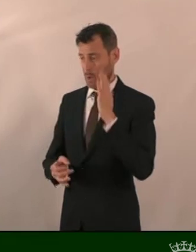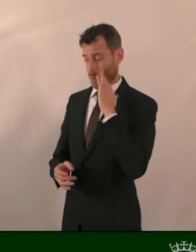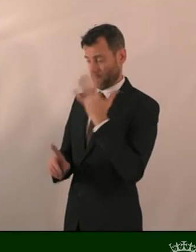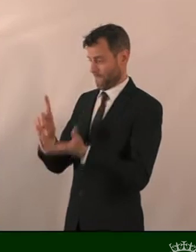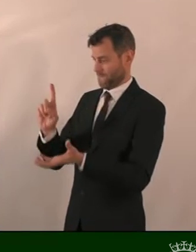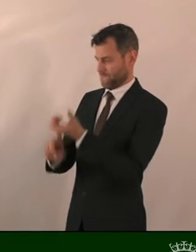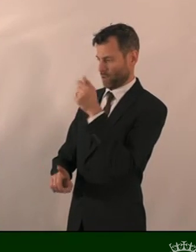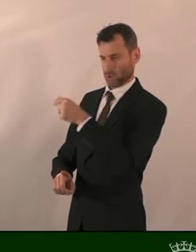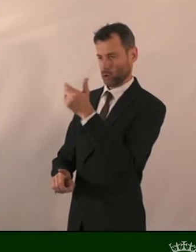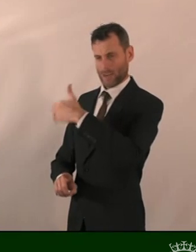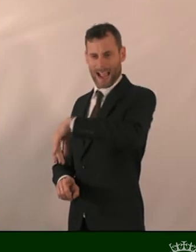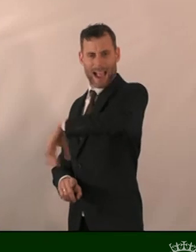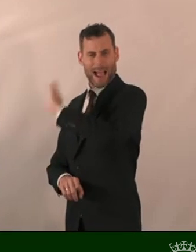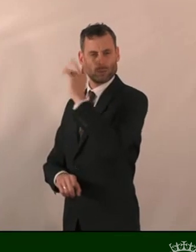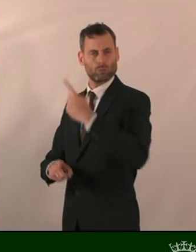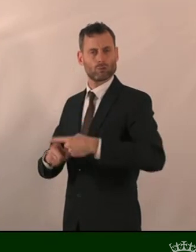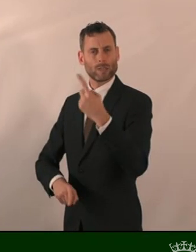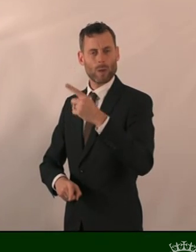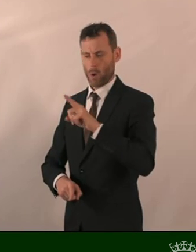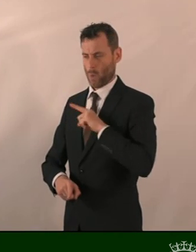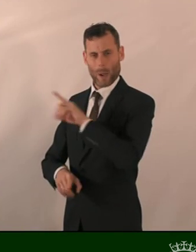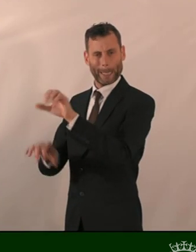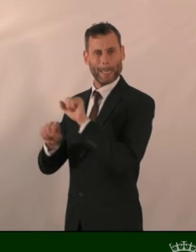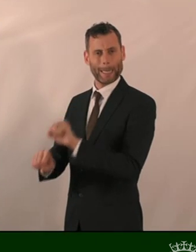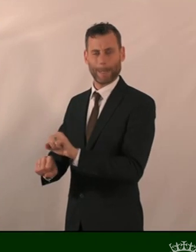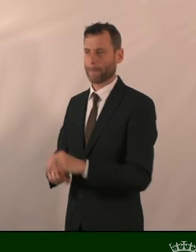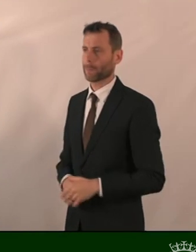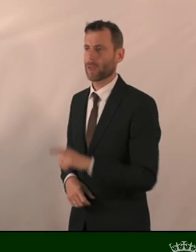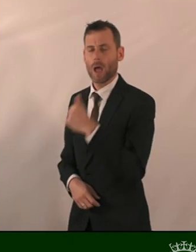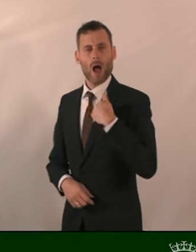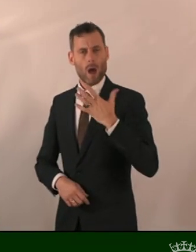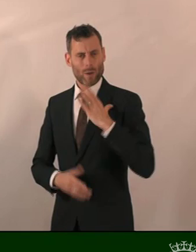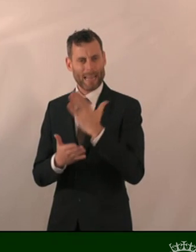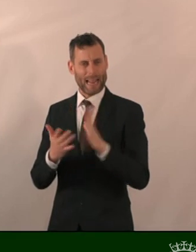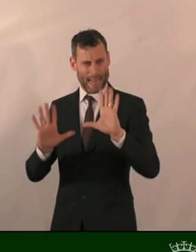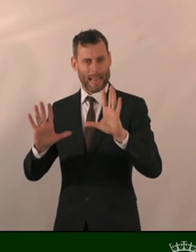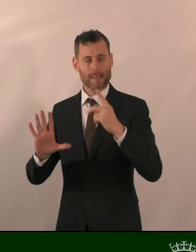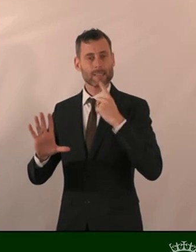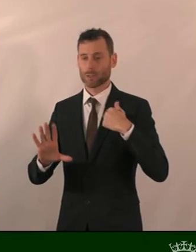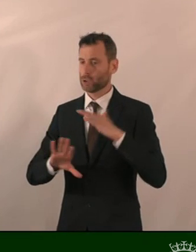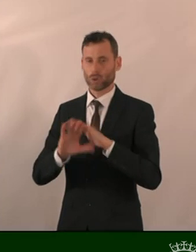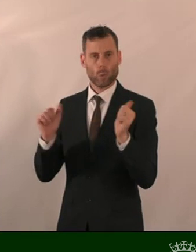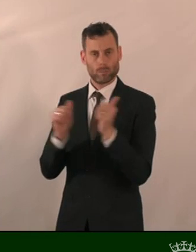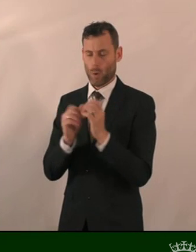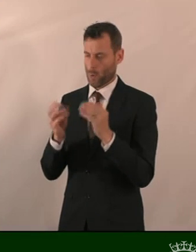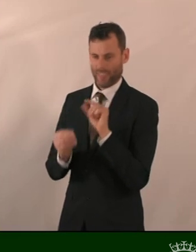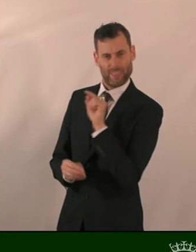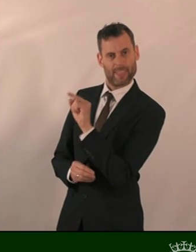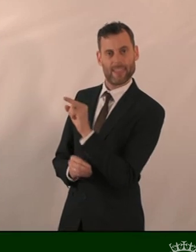Let us be absolutely clear that I certainly do not share those views, and nor are they the views of anybody in this Government.